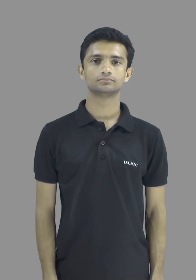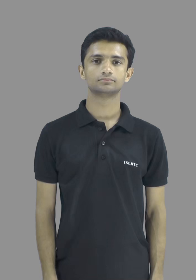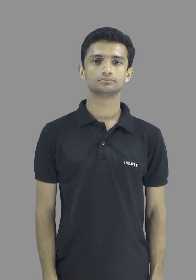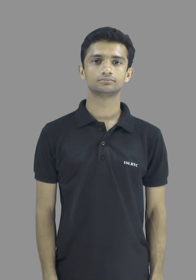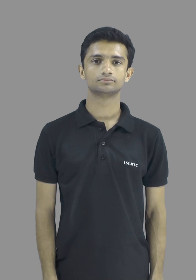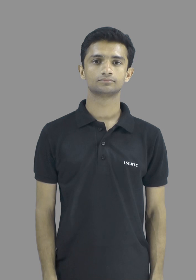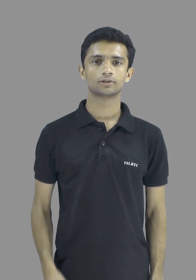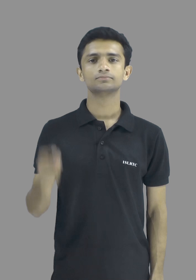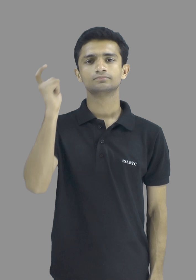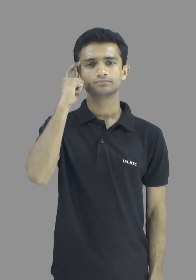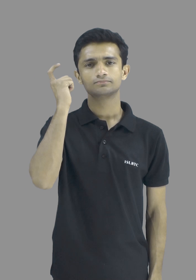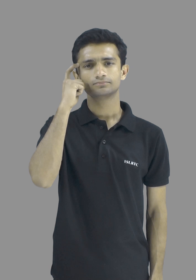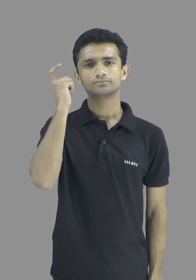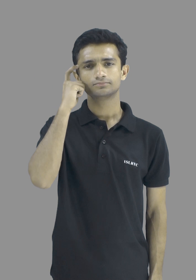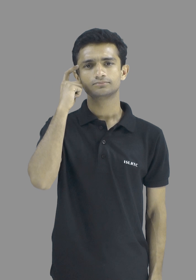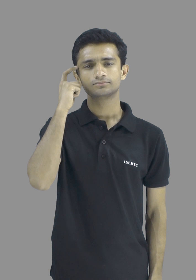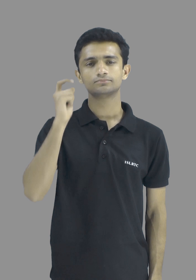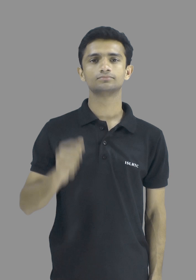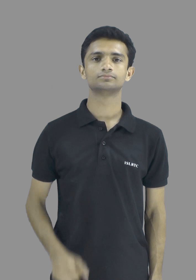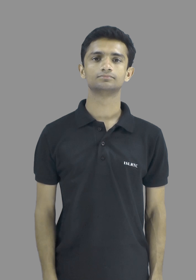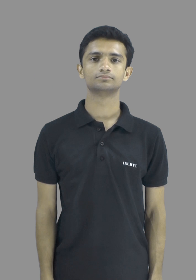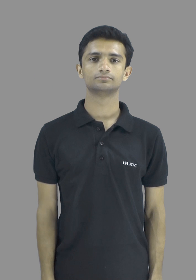Think Contemplate Ponder